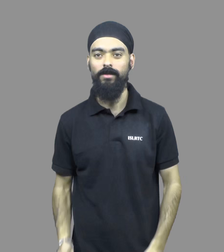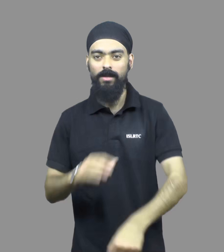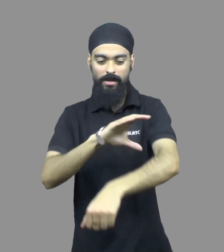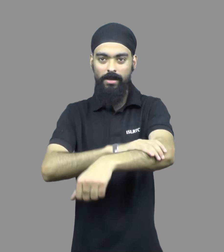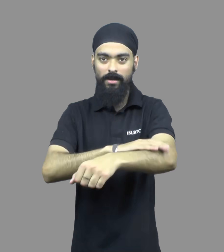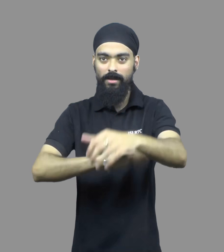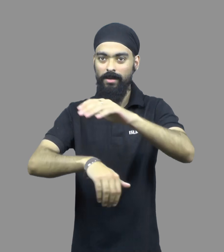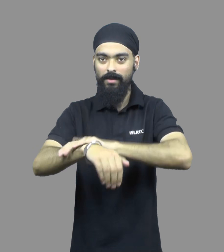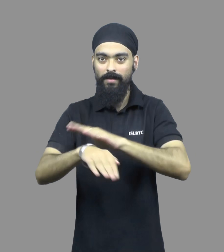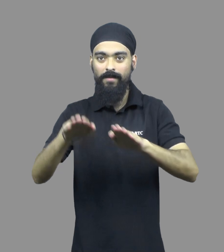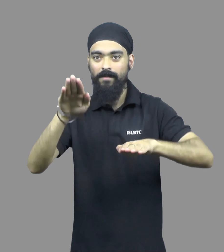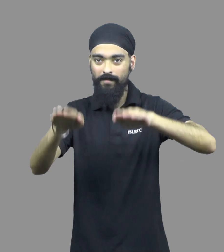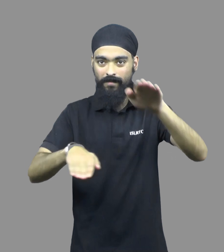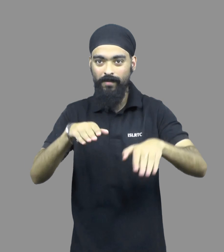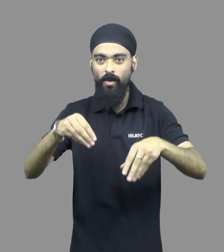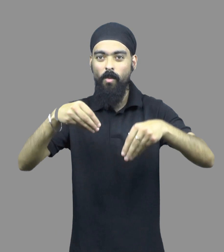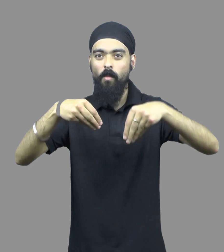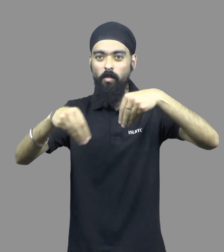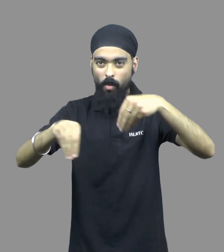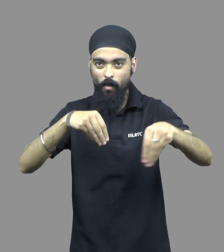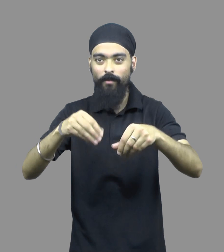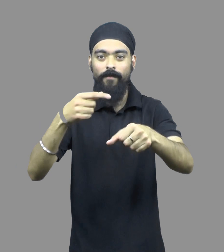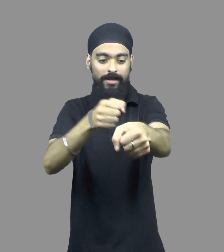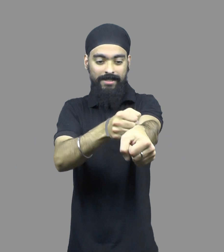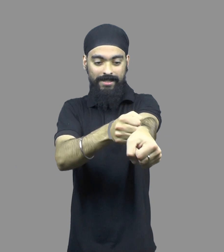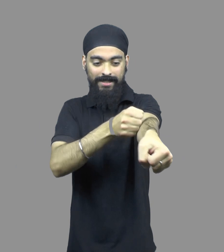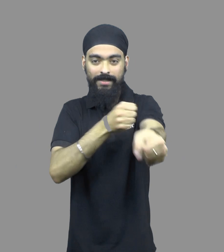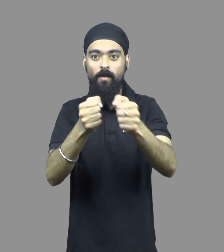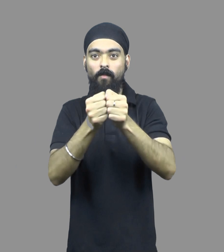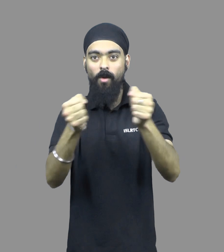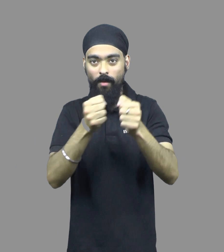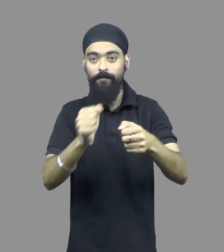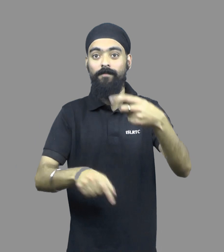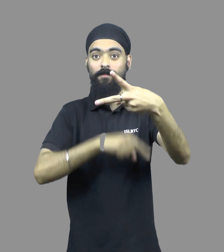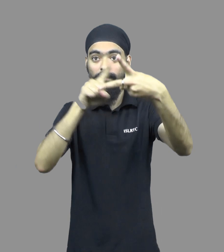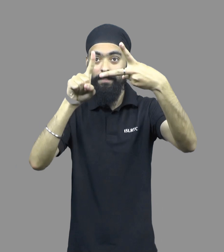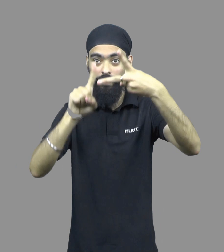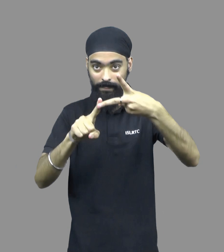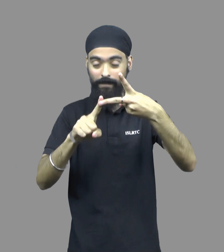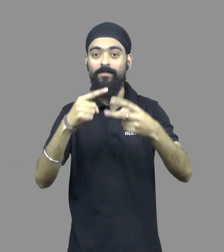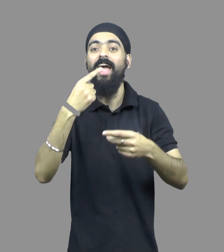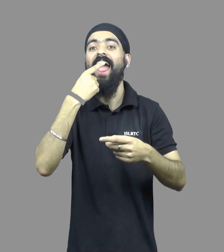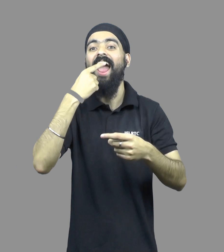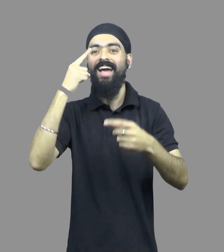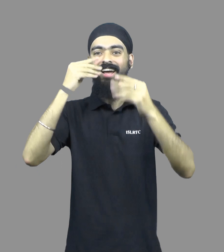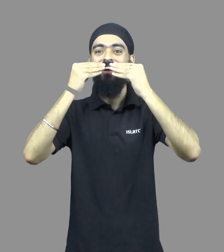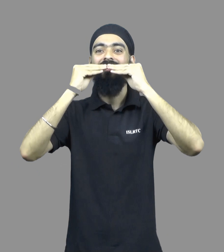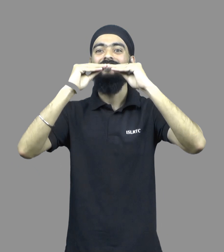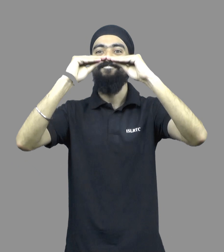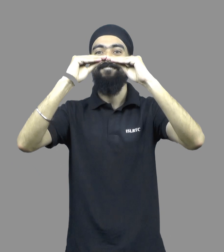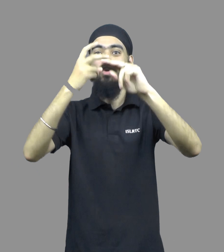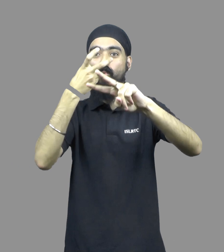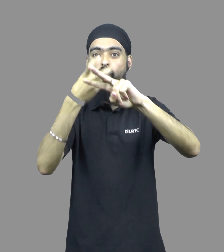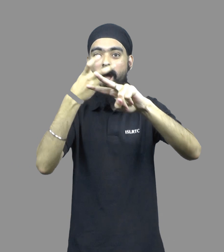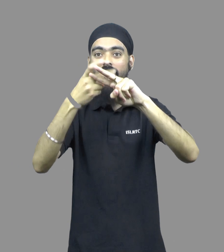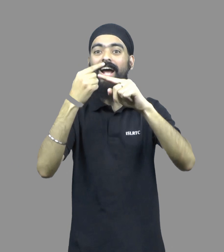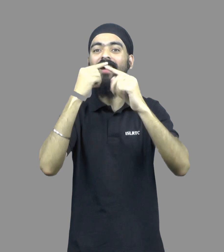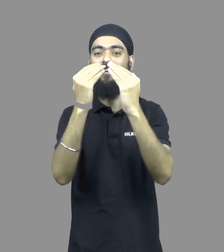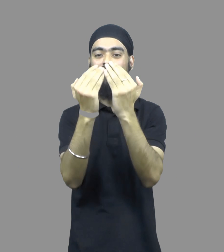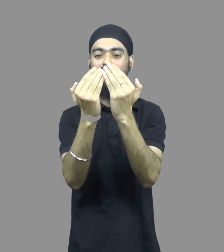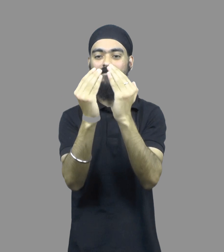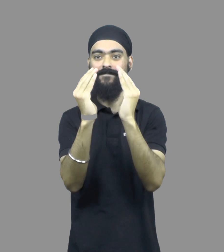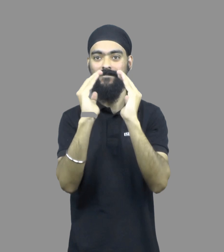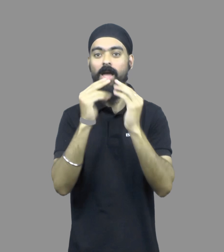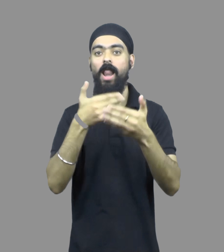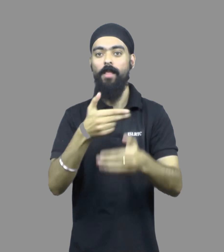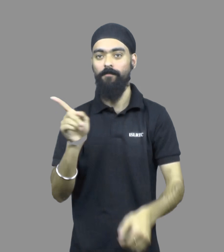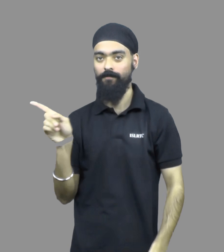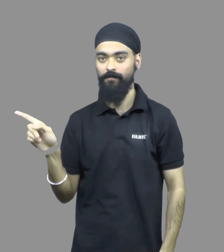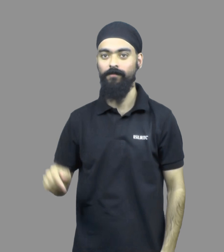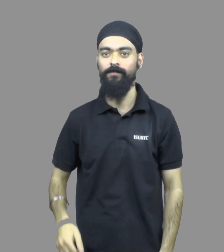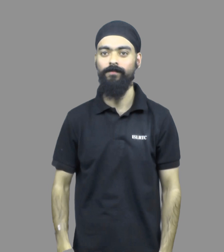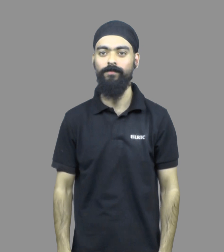Brace